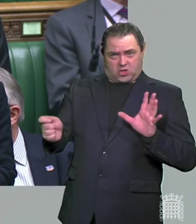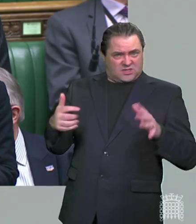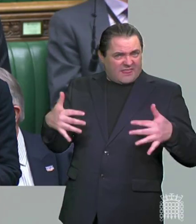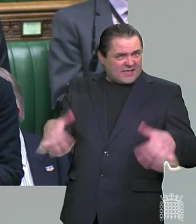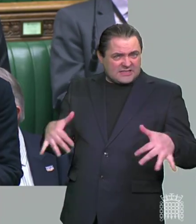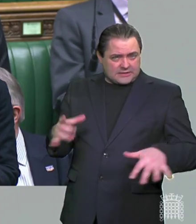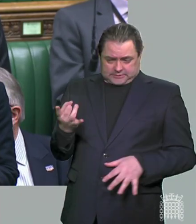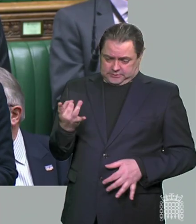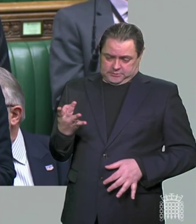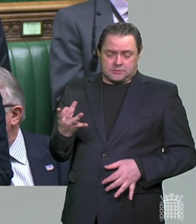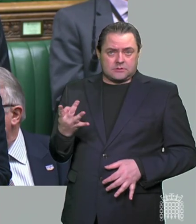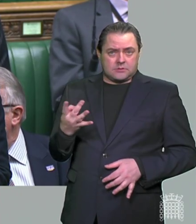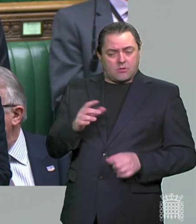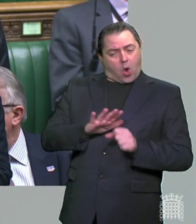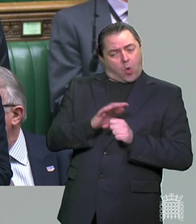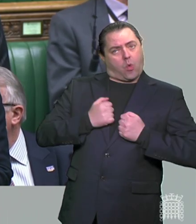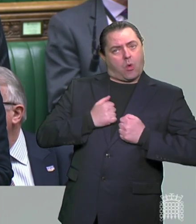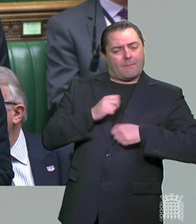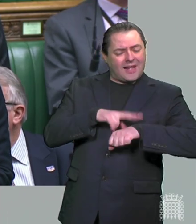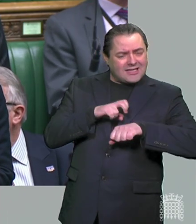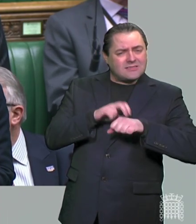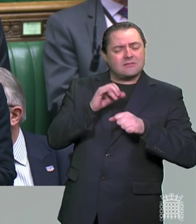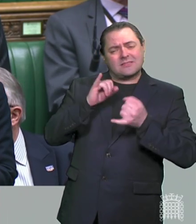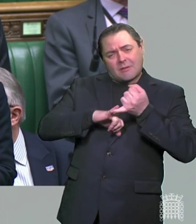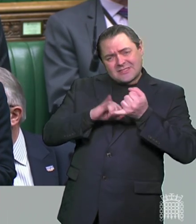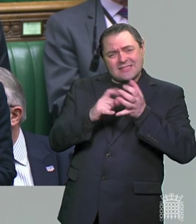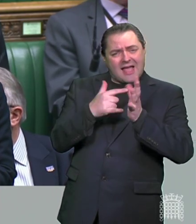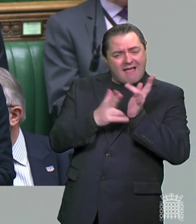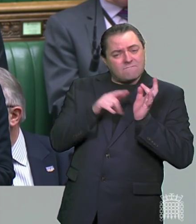Locally, Avon and Somerset police are making big strides towards change.